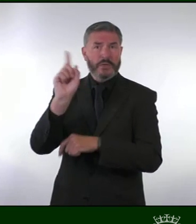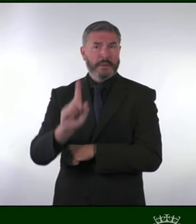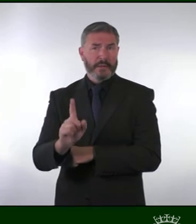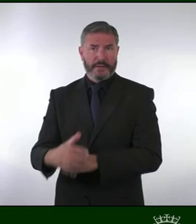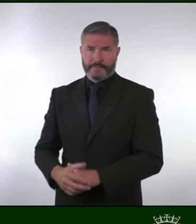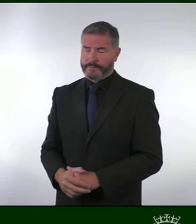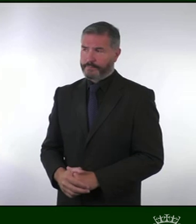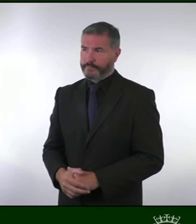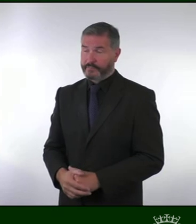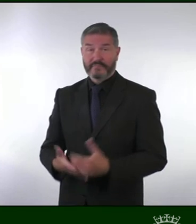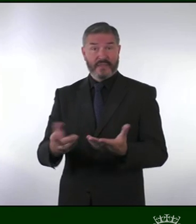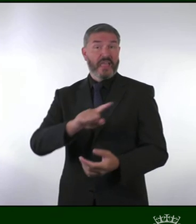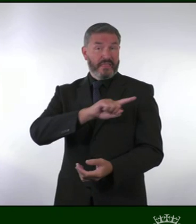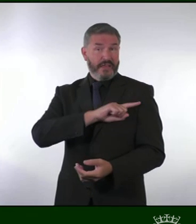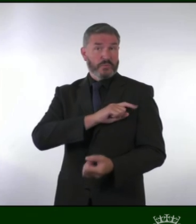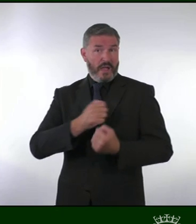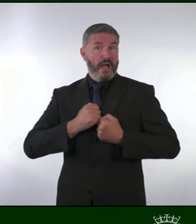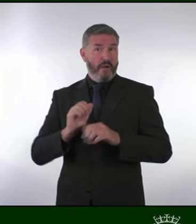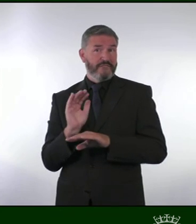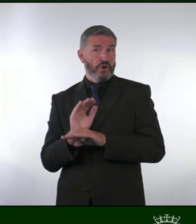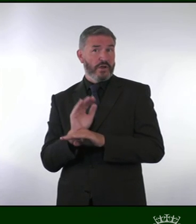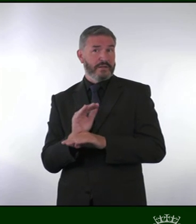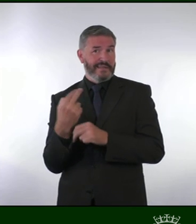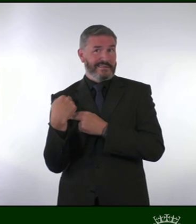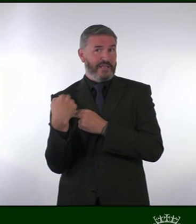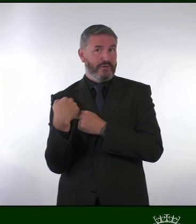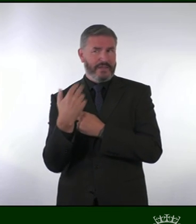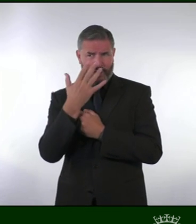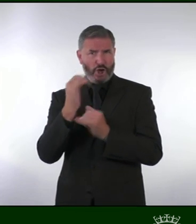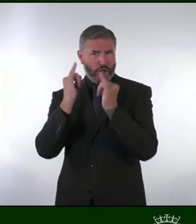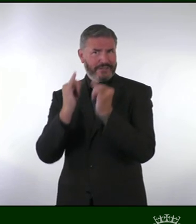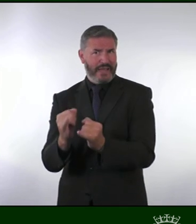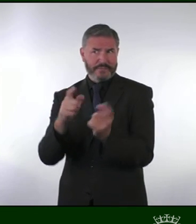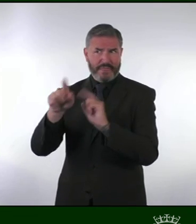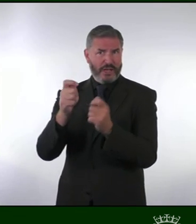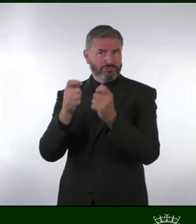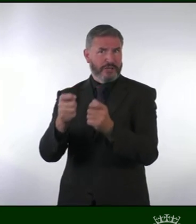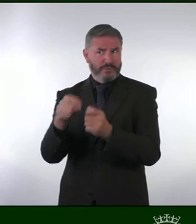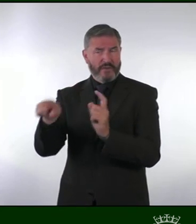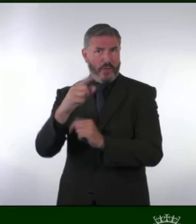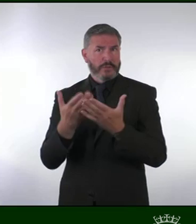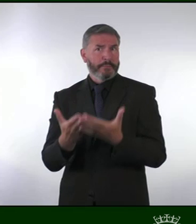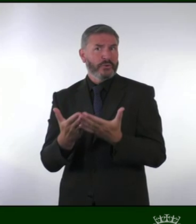That is why the Foreign Secretary, only this week, condemned the treatment of the Uyghurs.